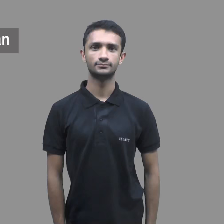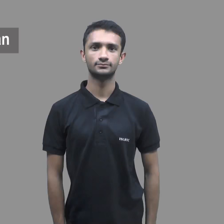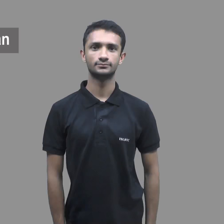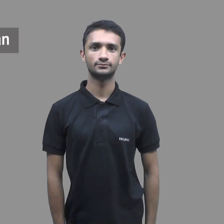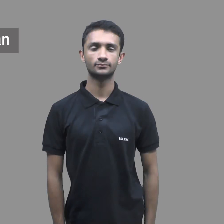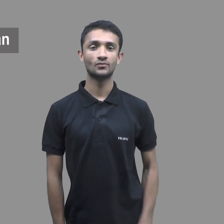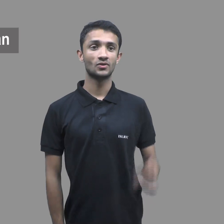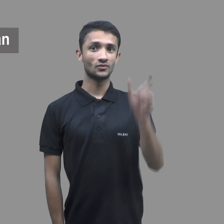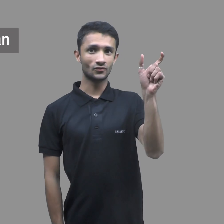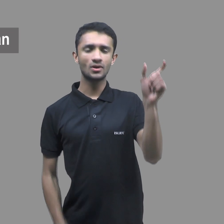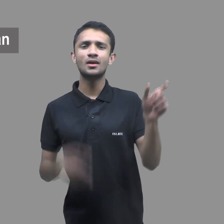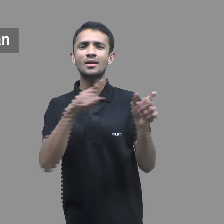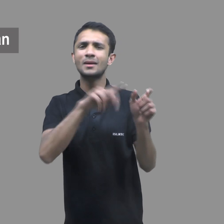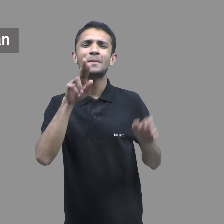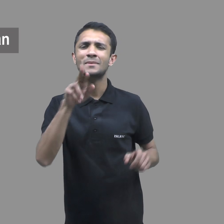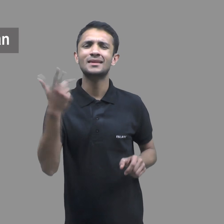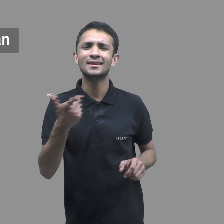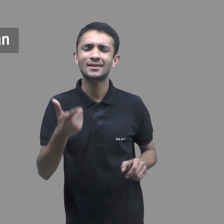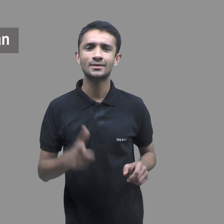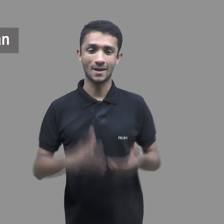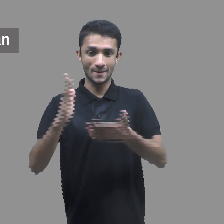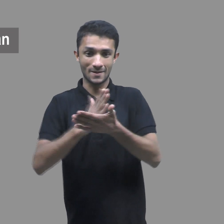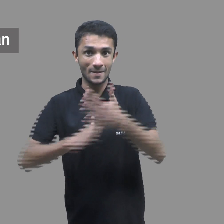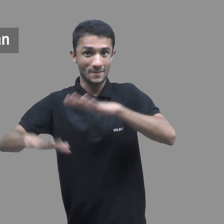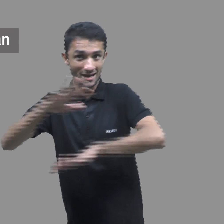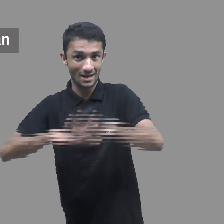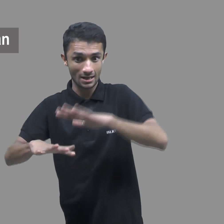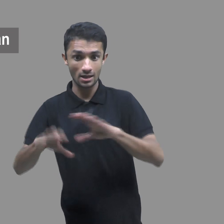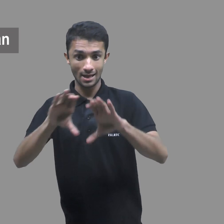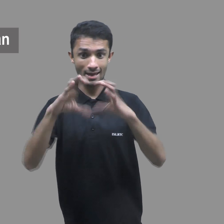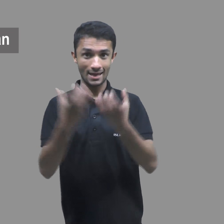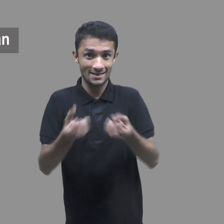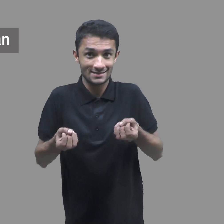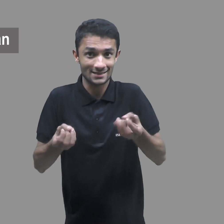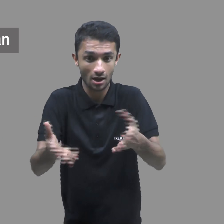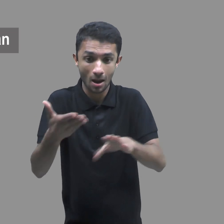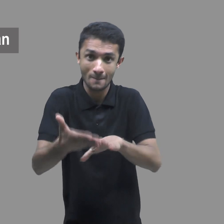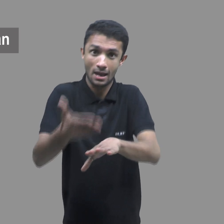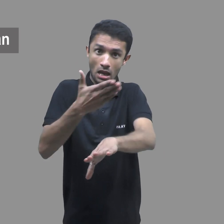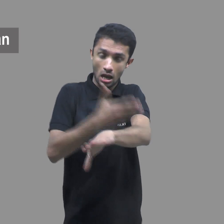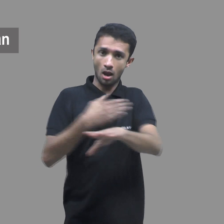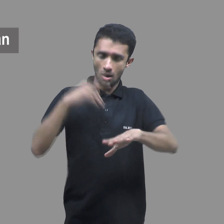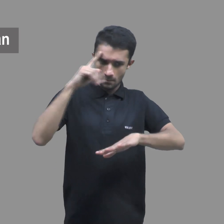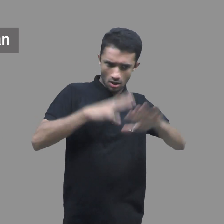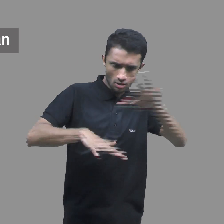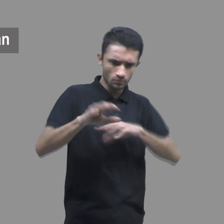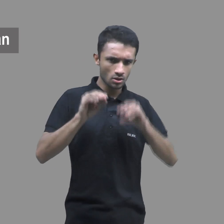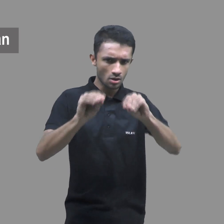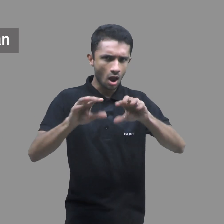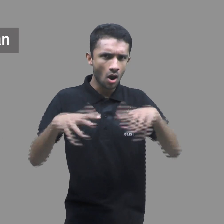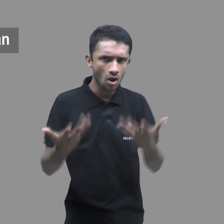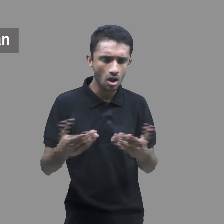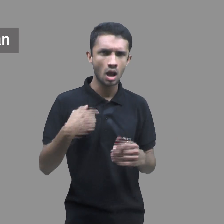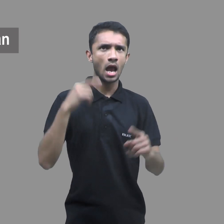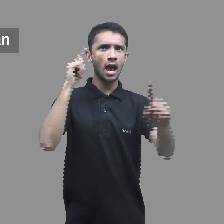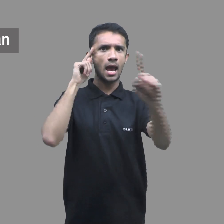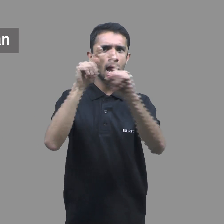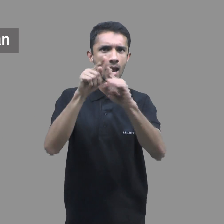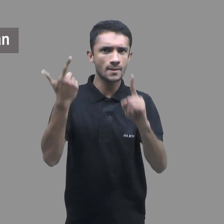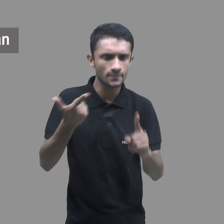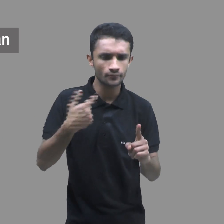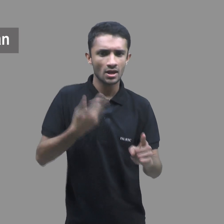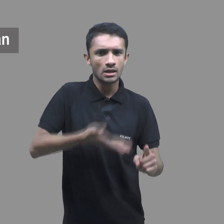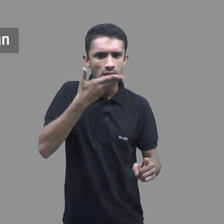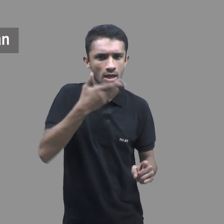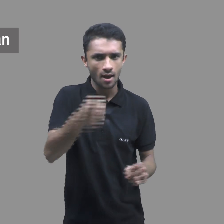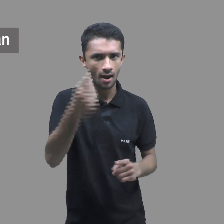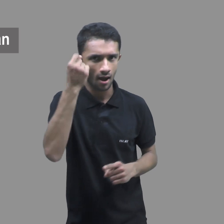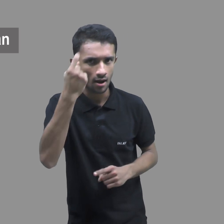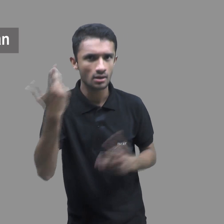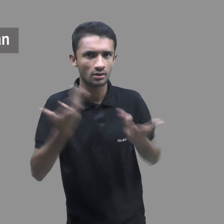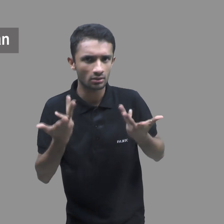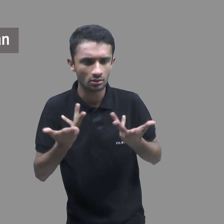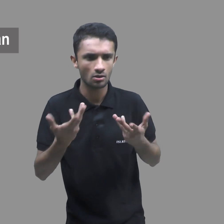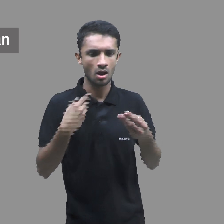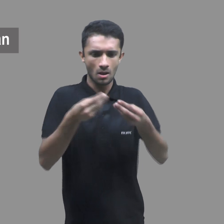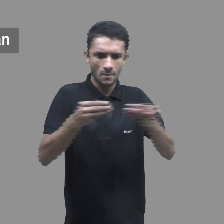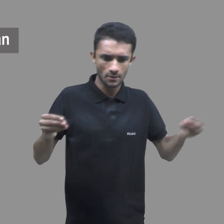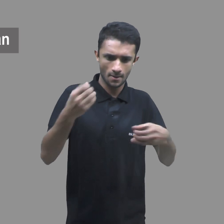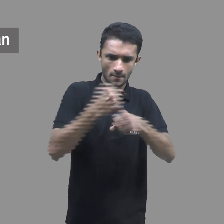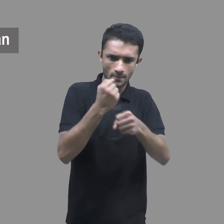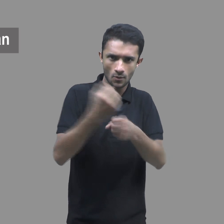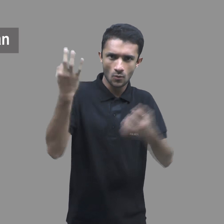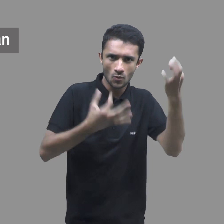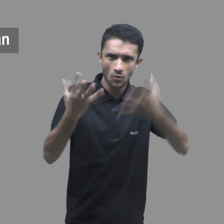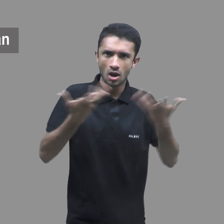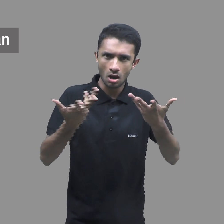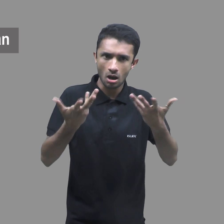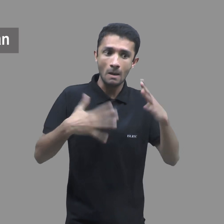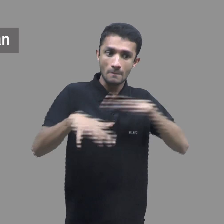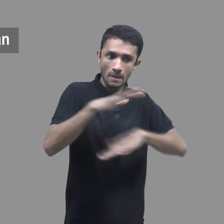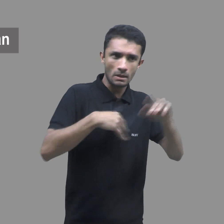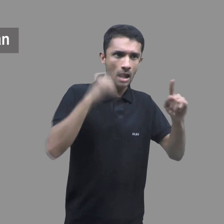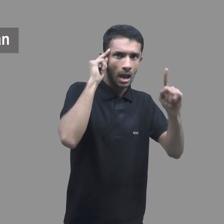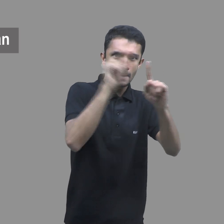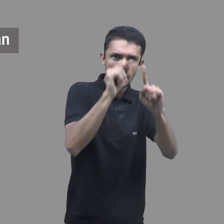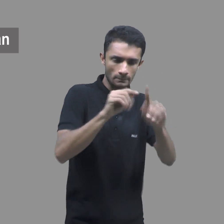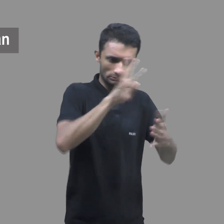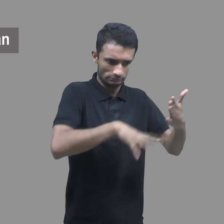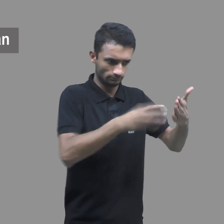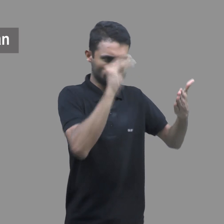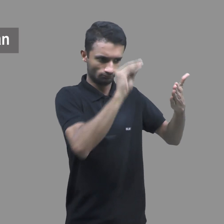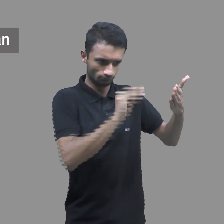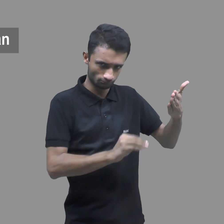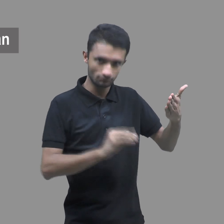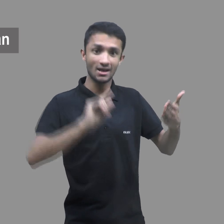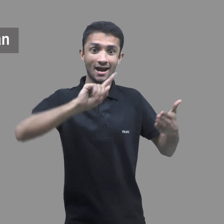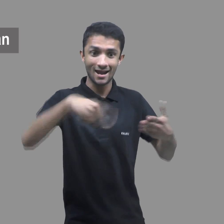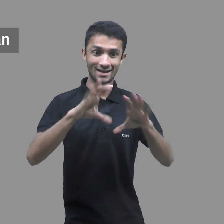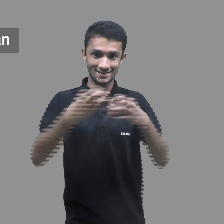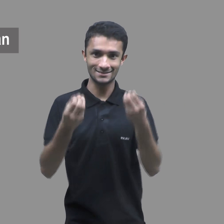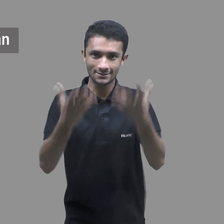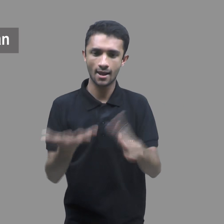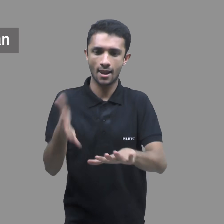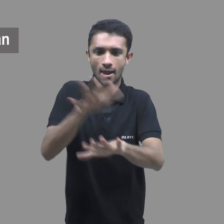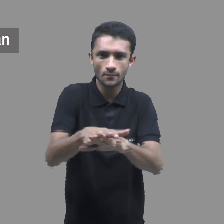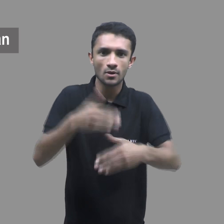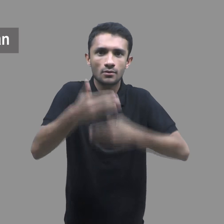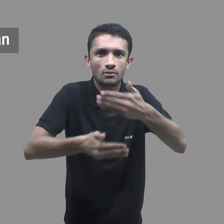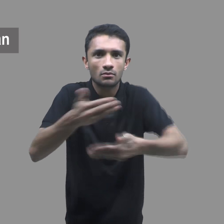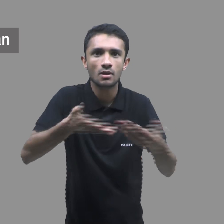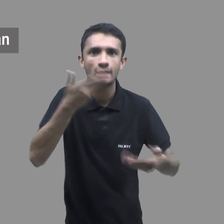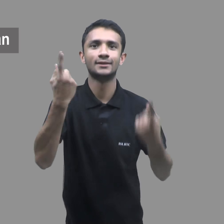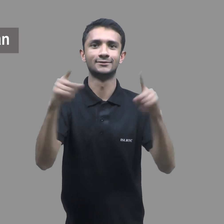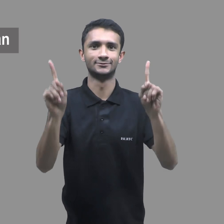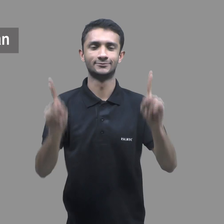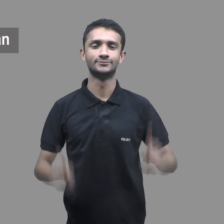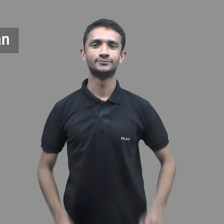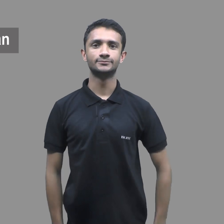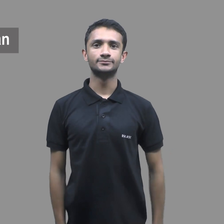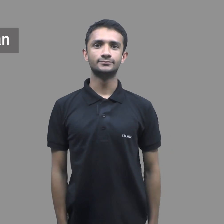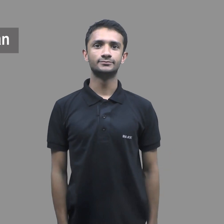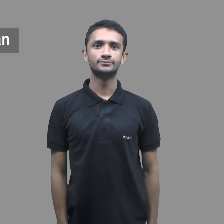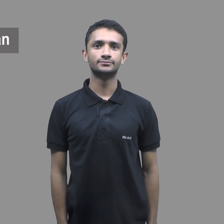Lesson Plan